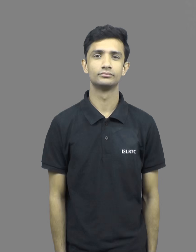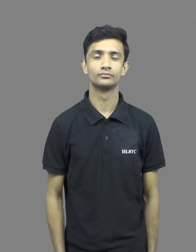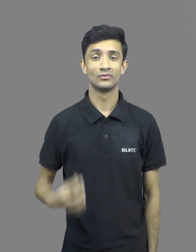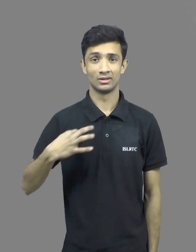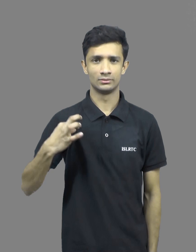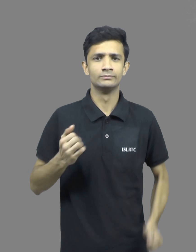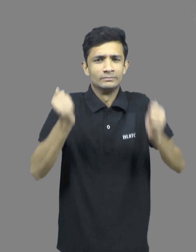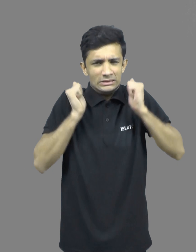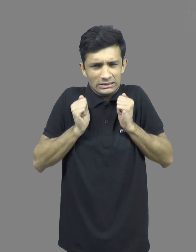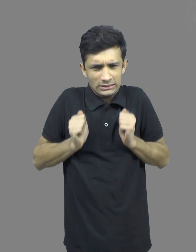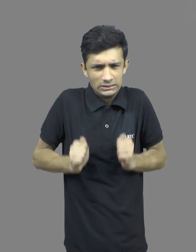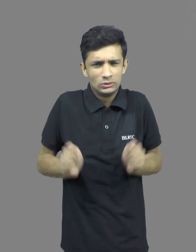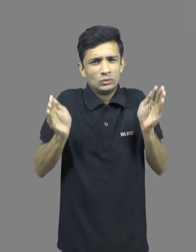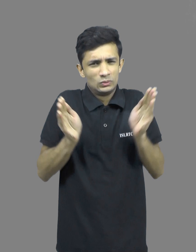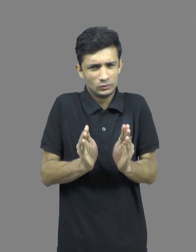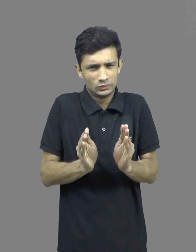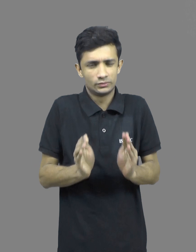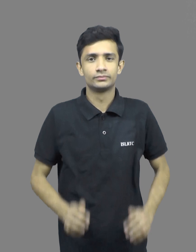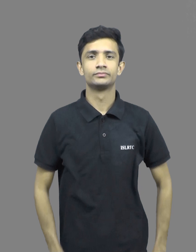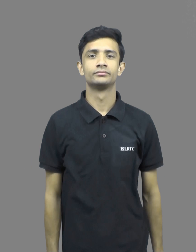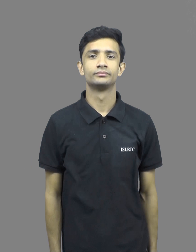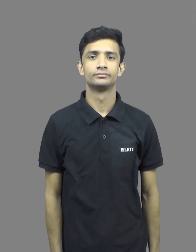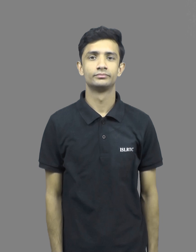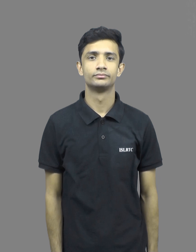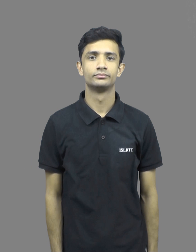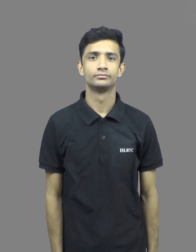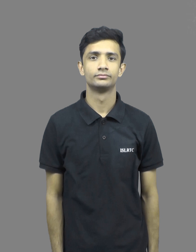Tight-Fitting (Clothes)